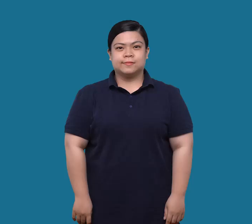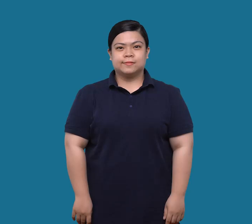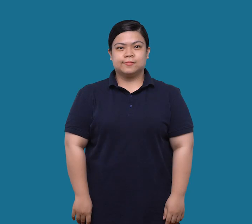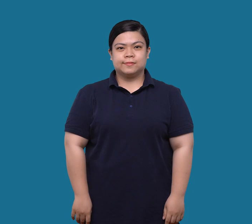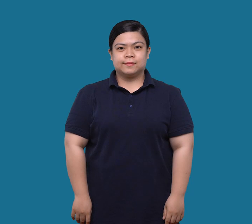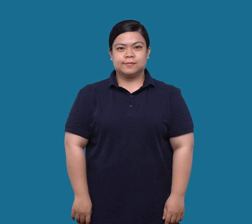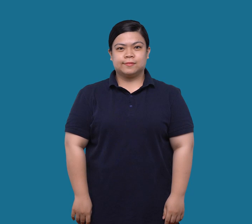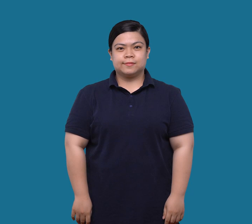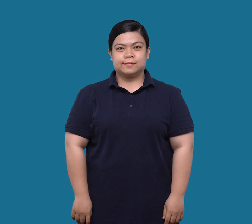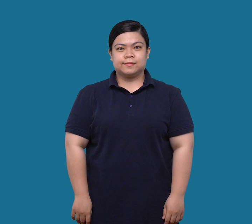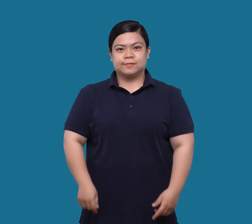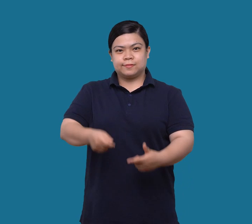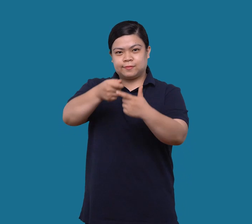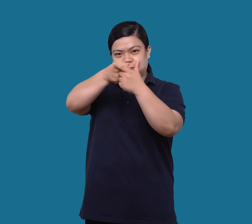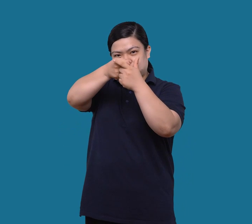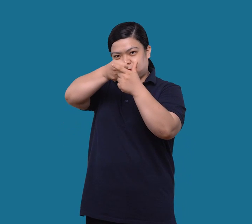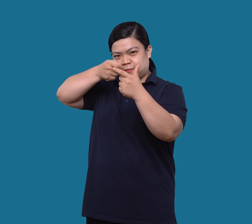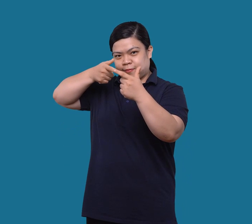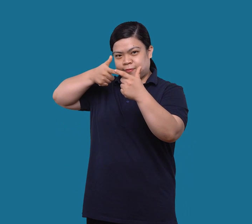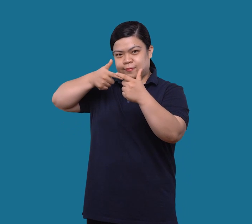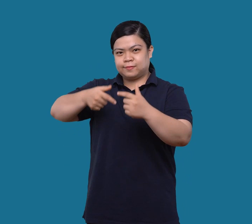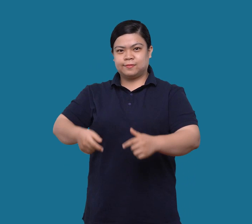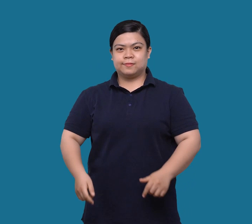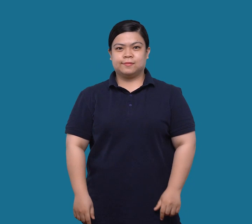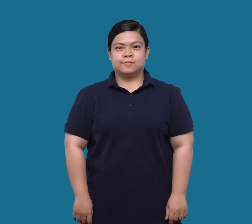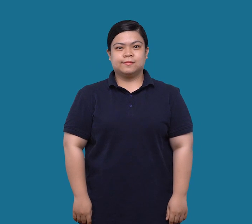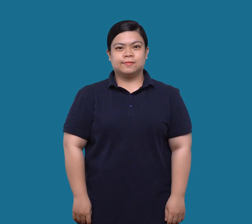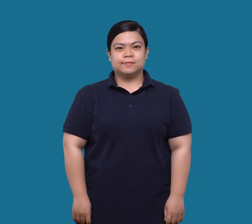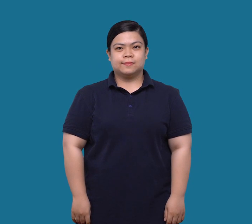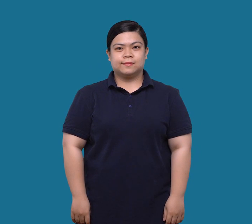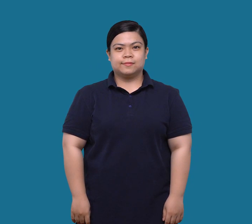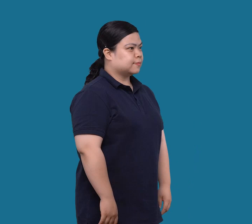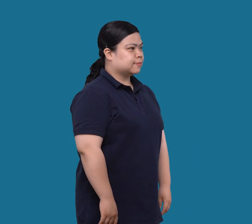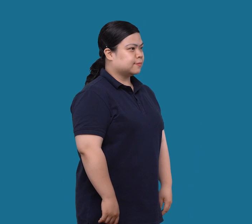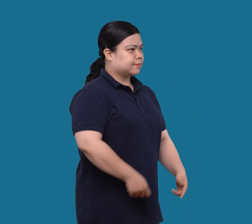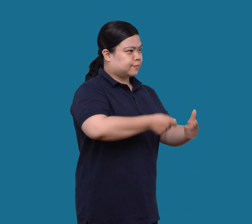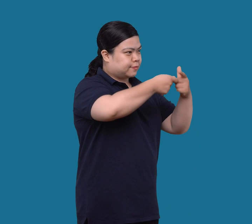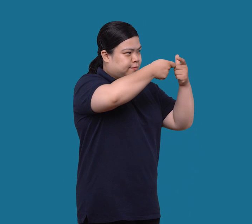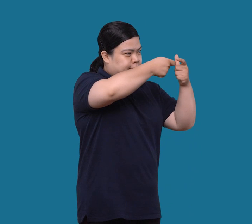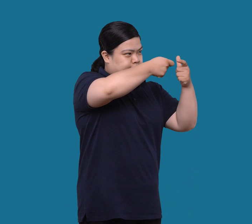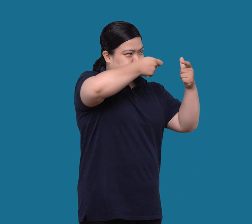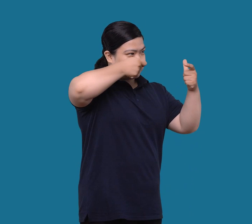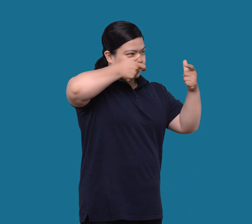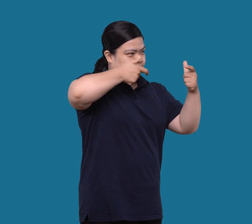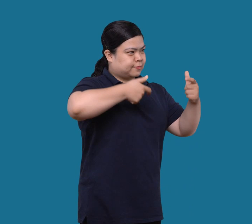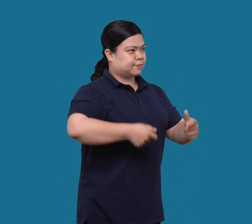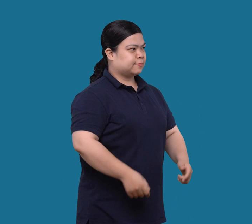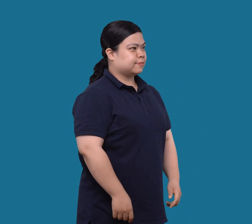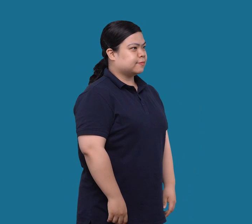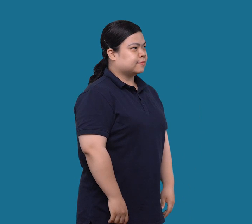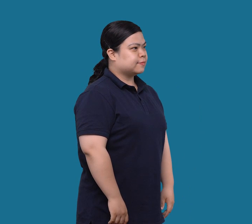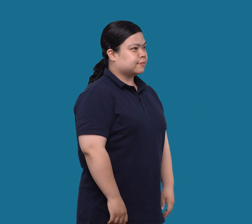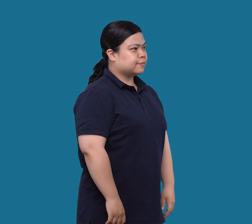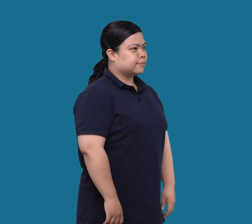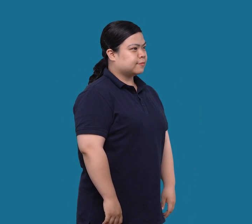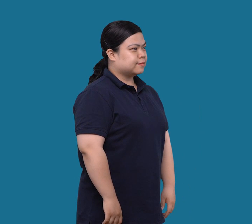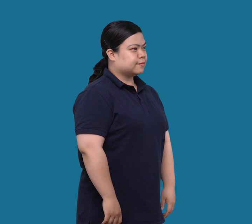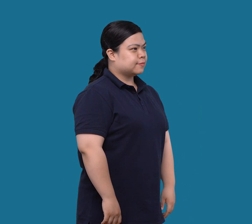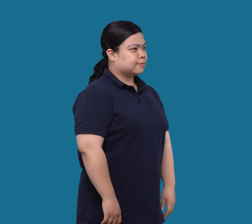bắn cung tên